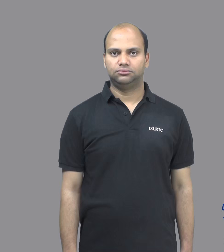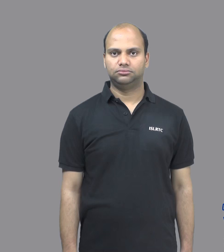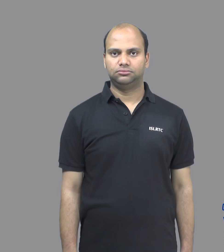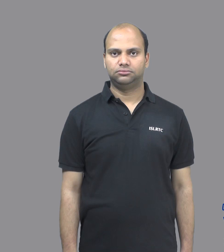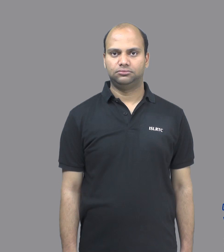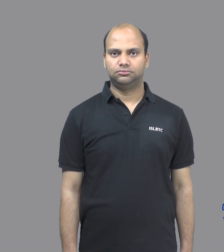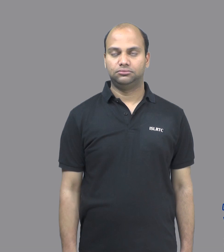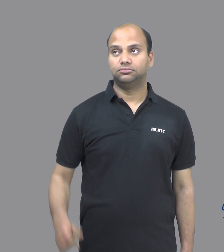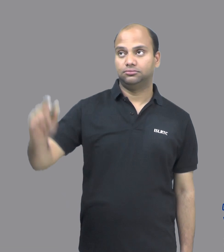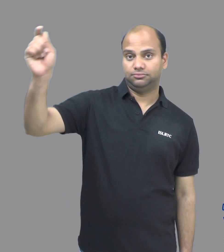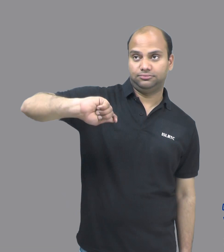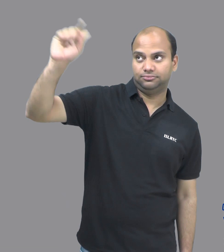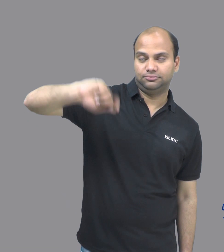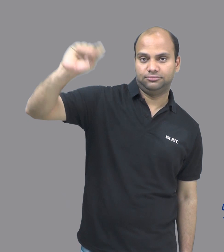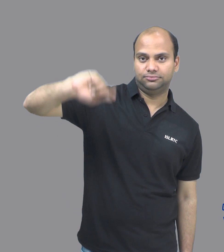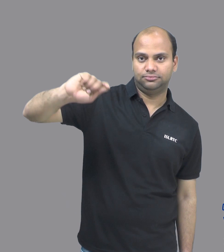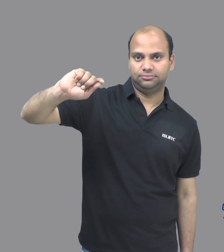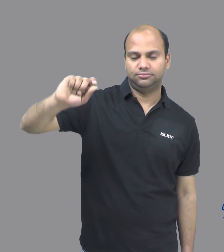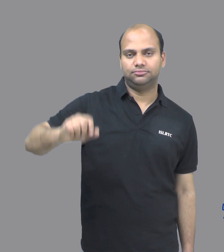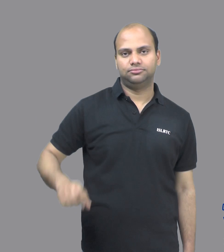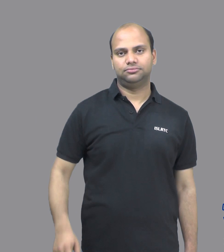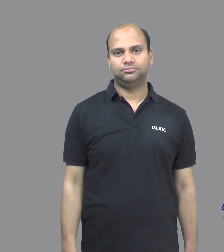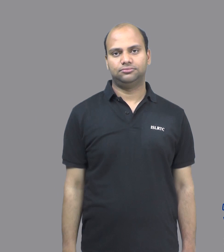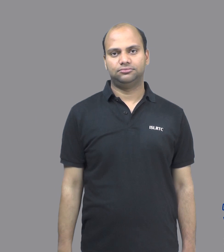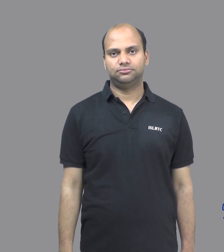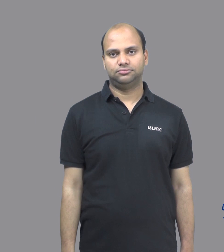Kite